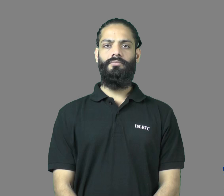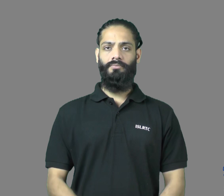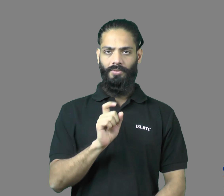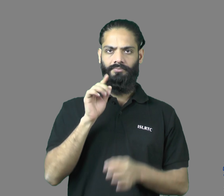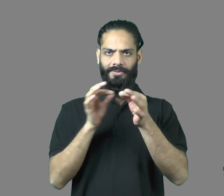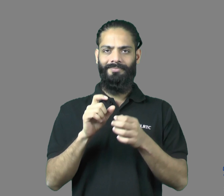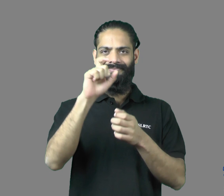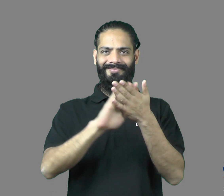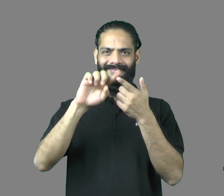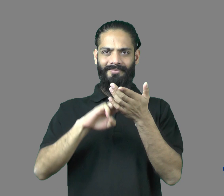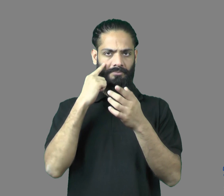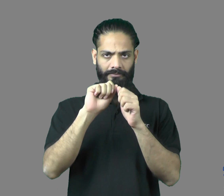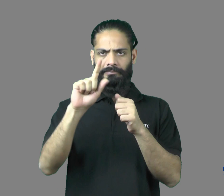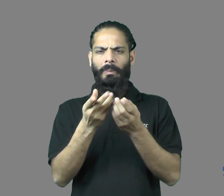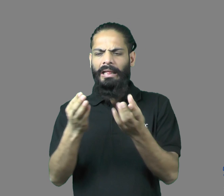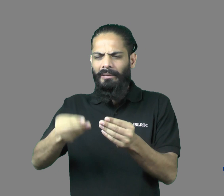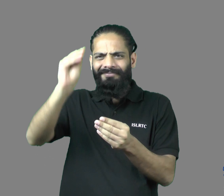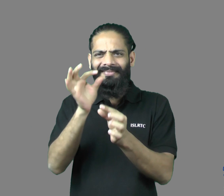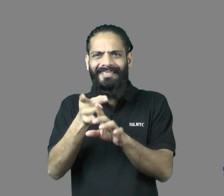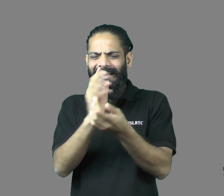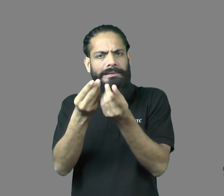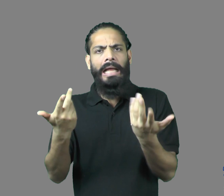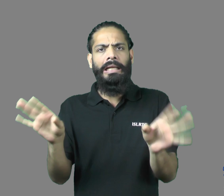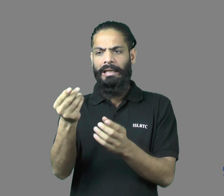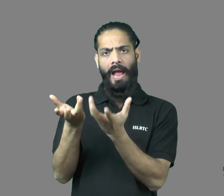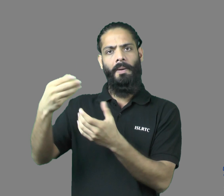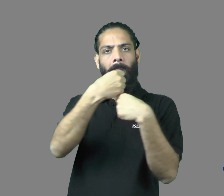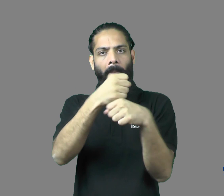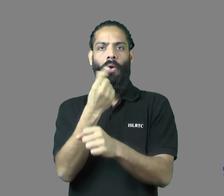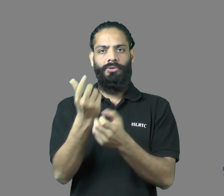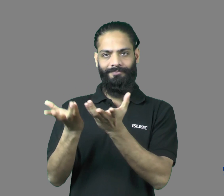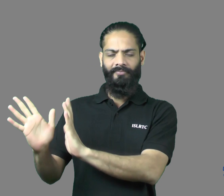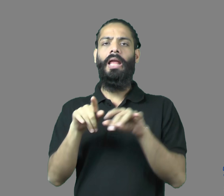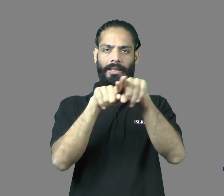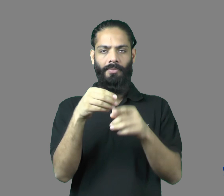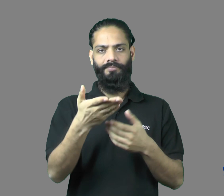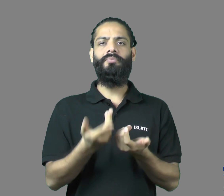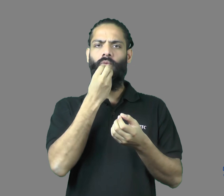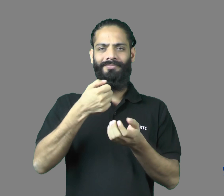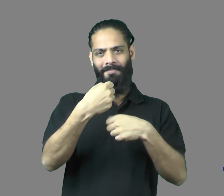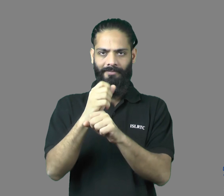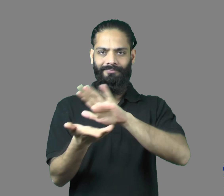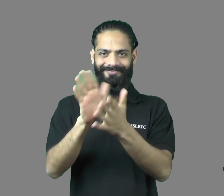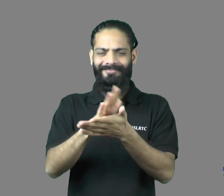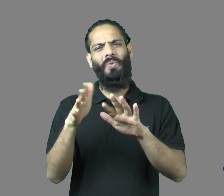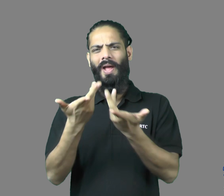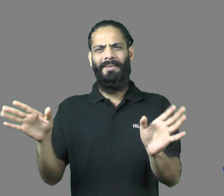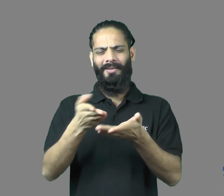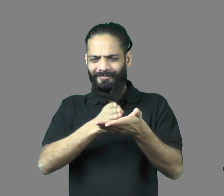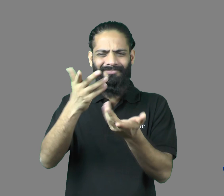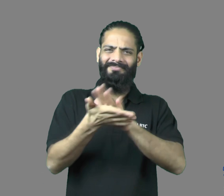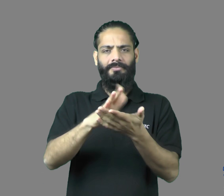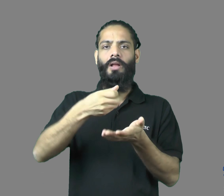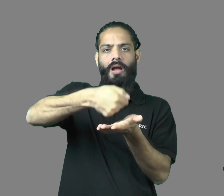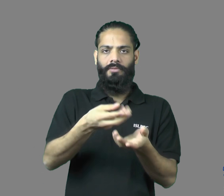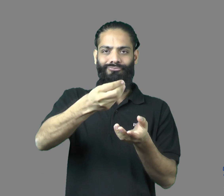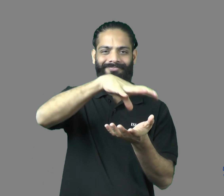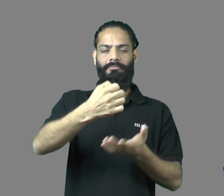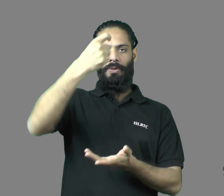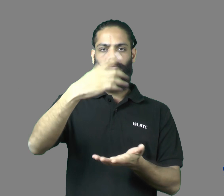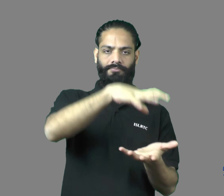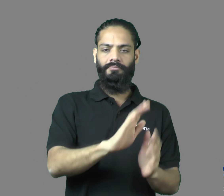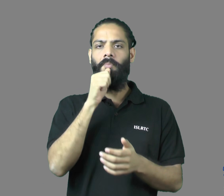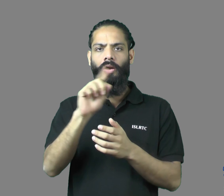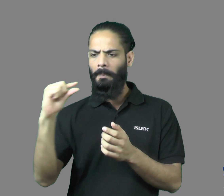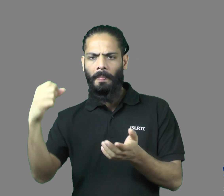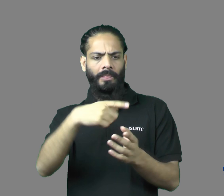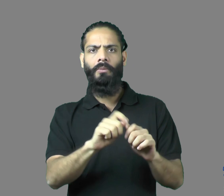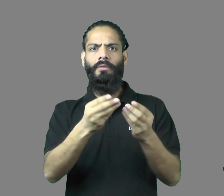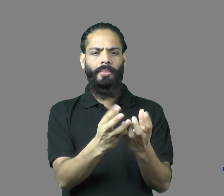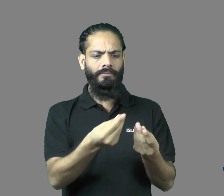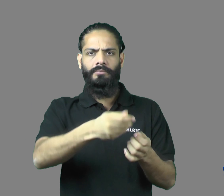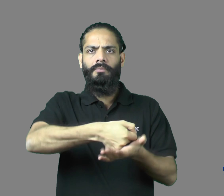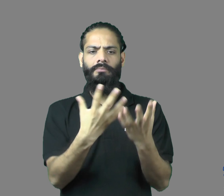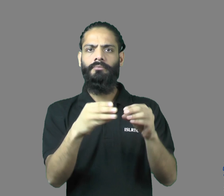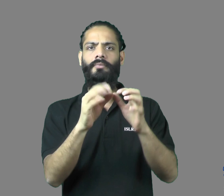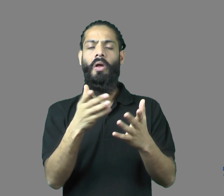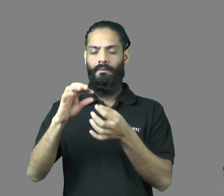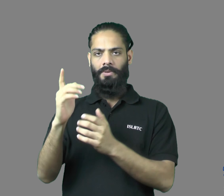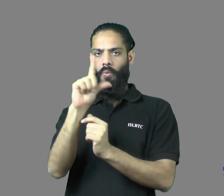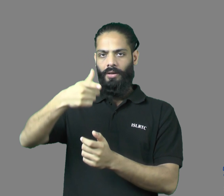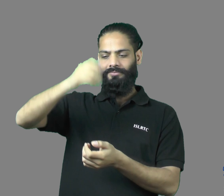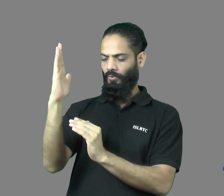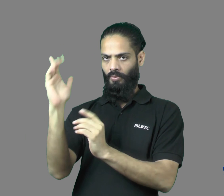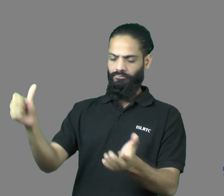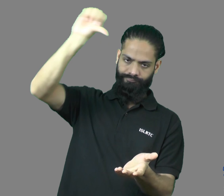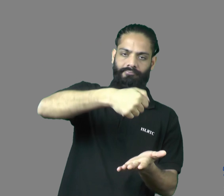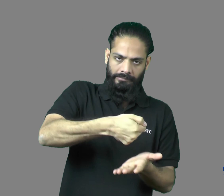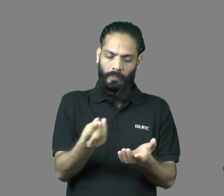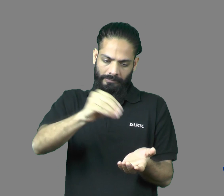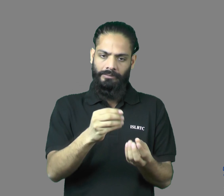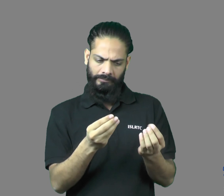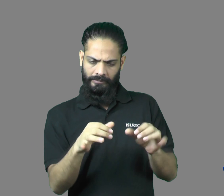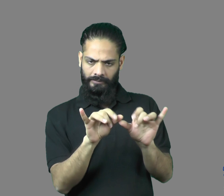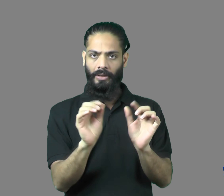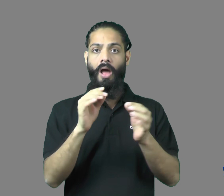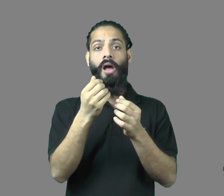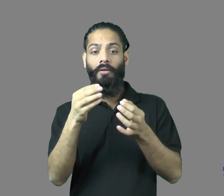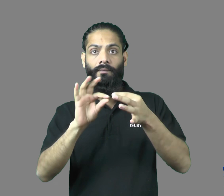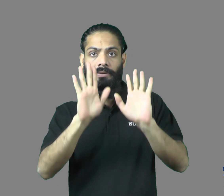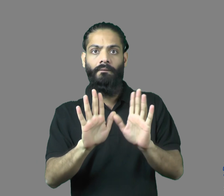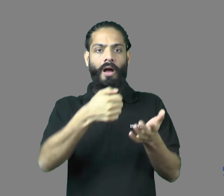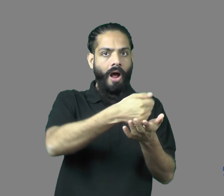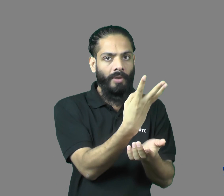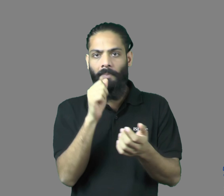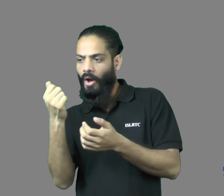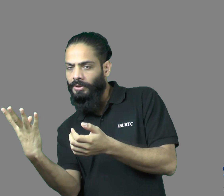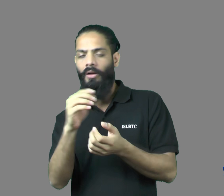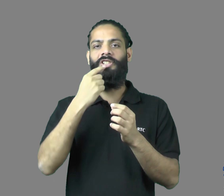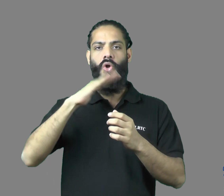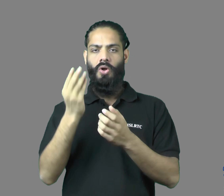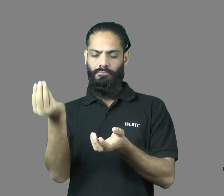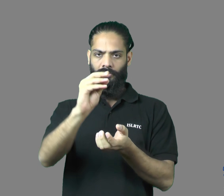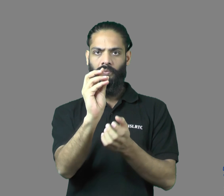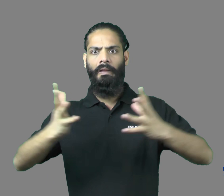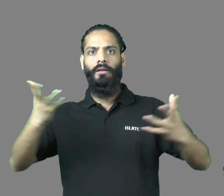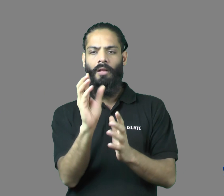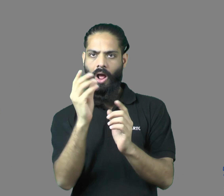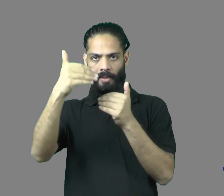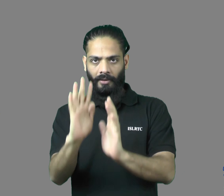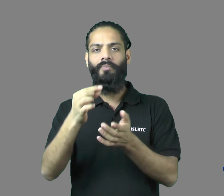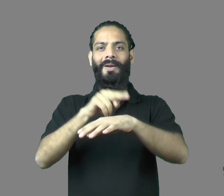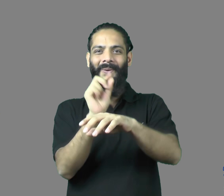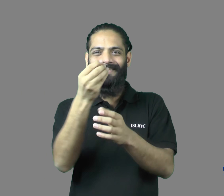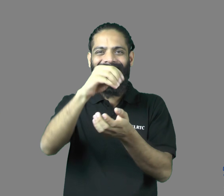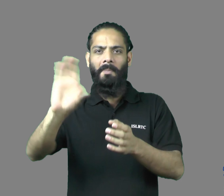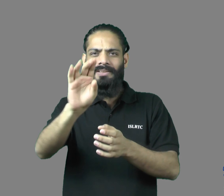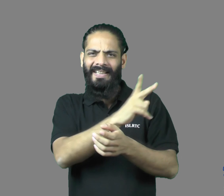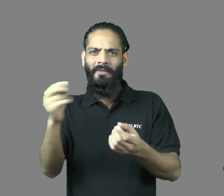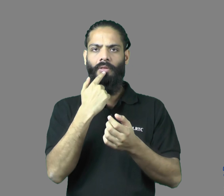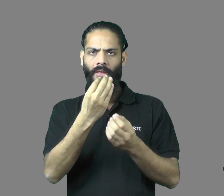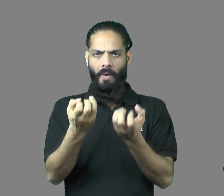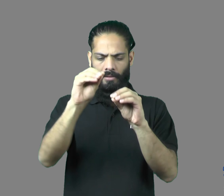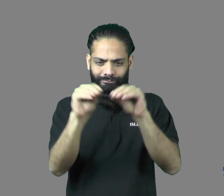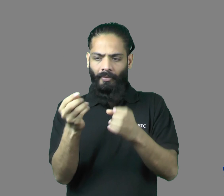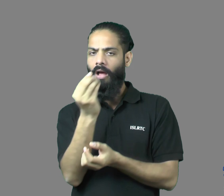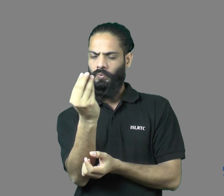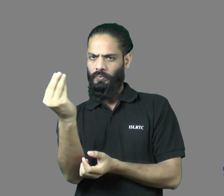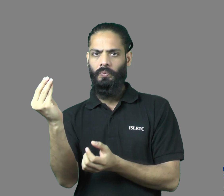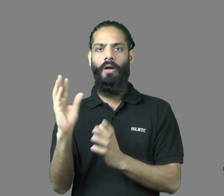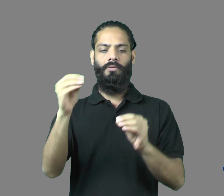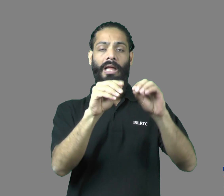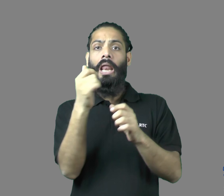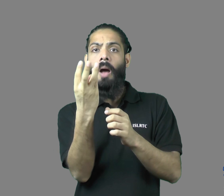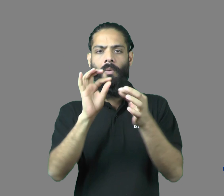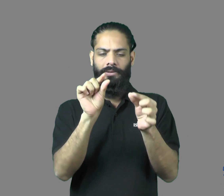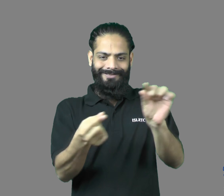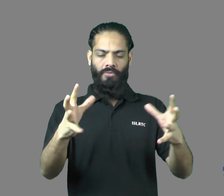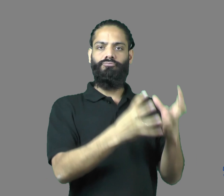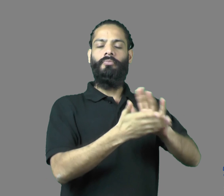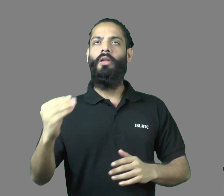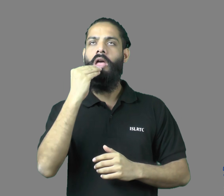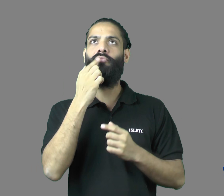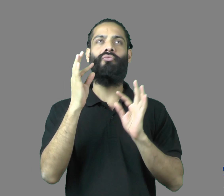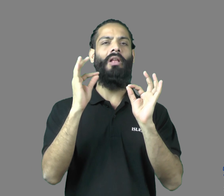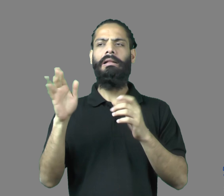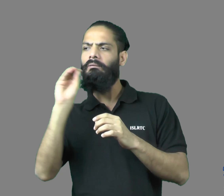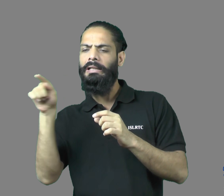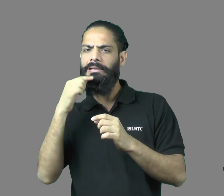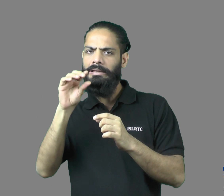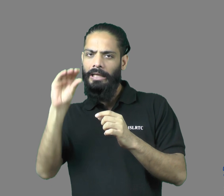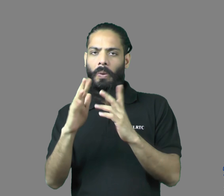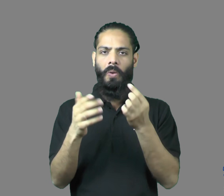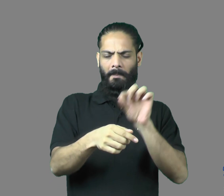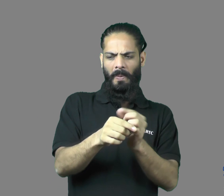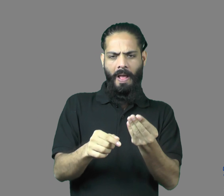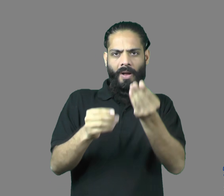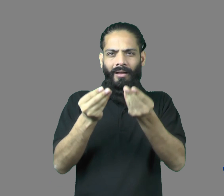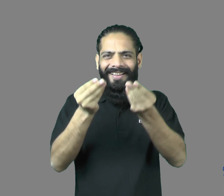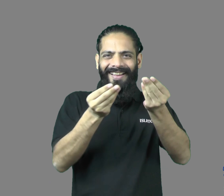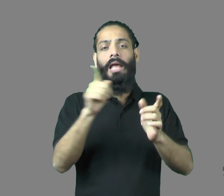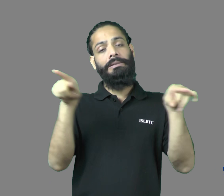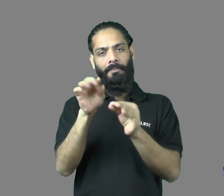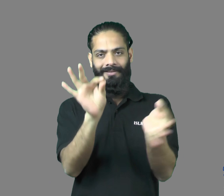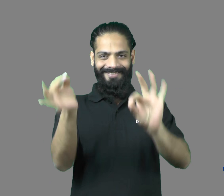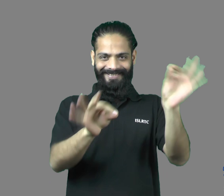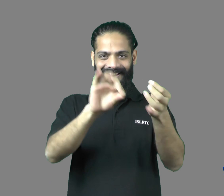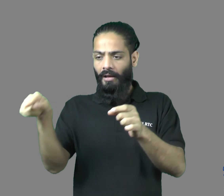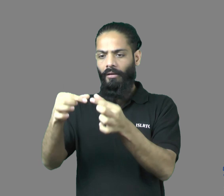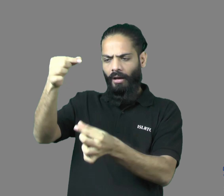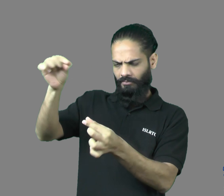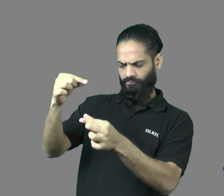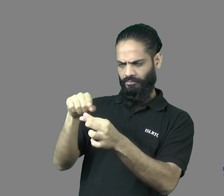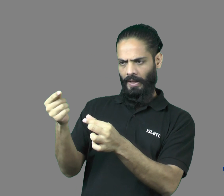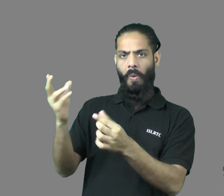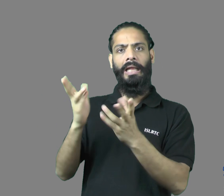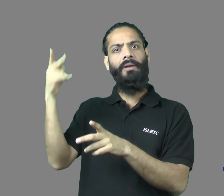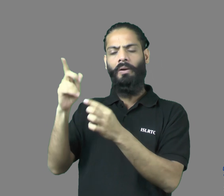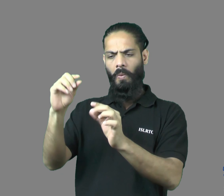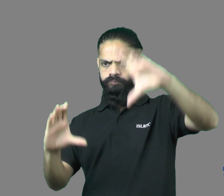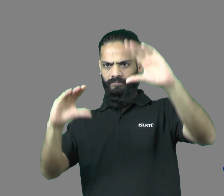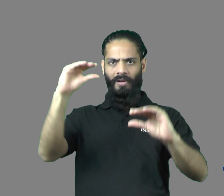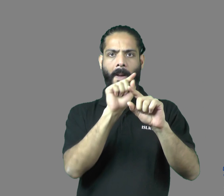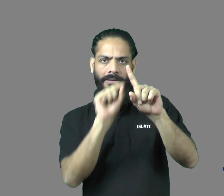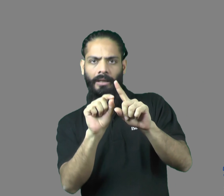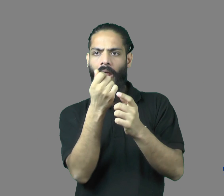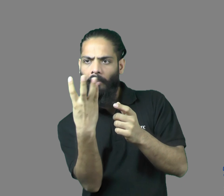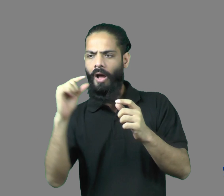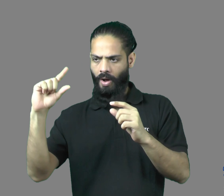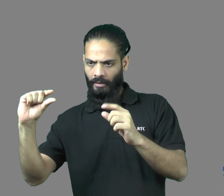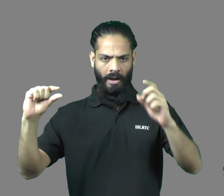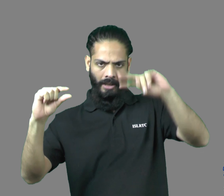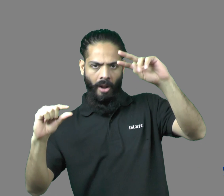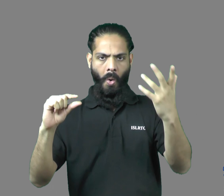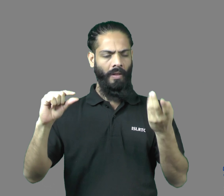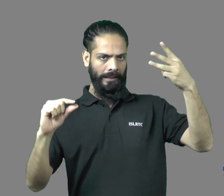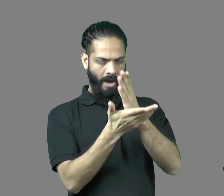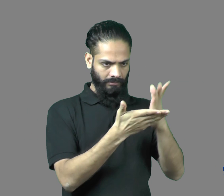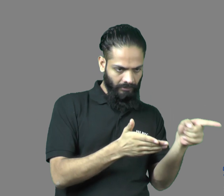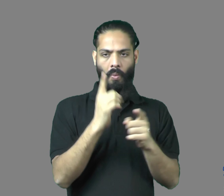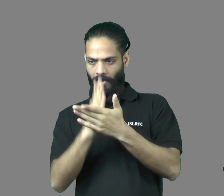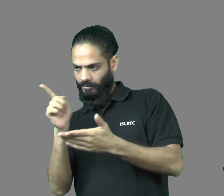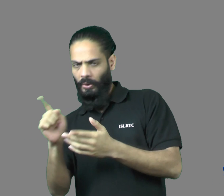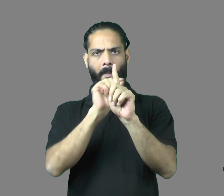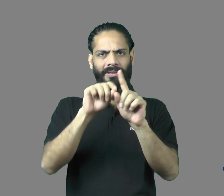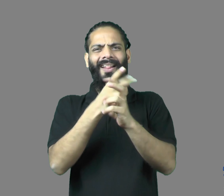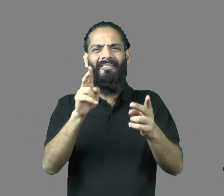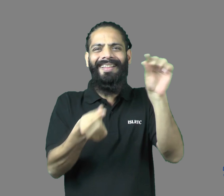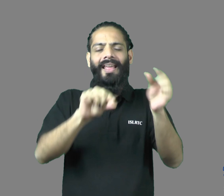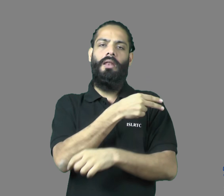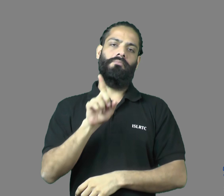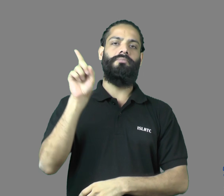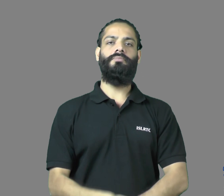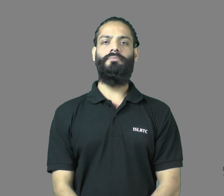Chemical composition